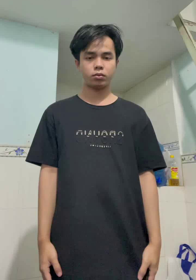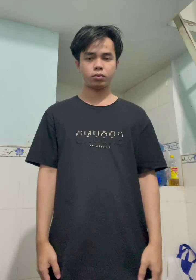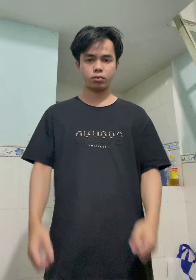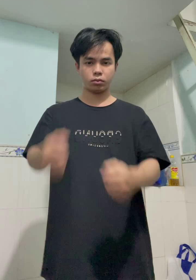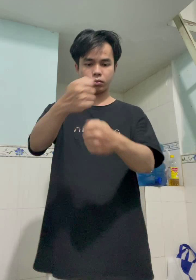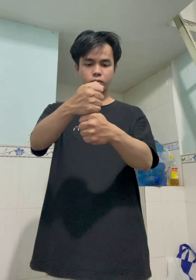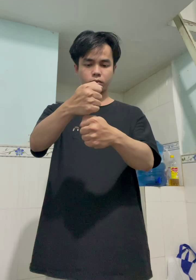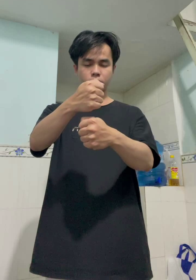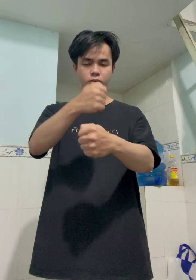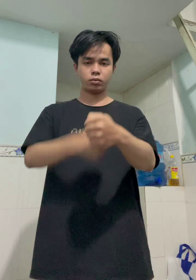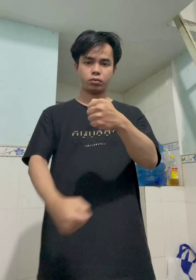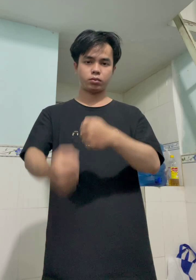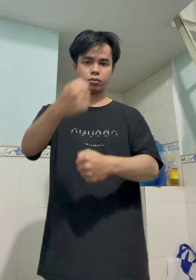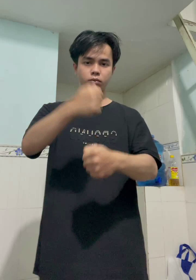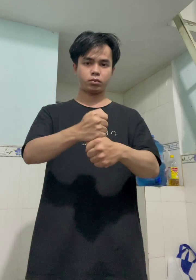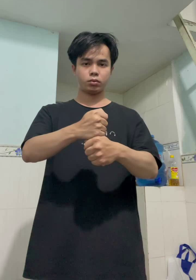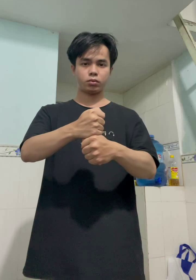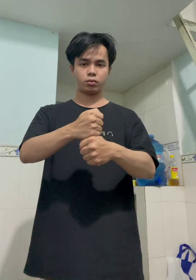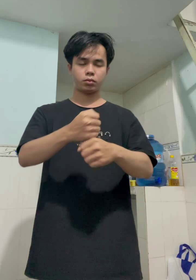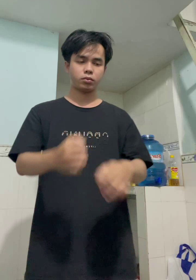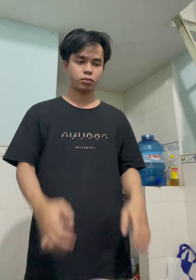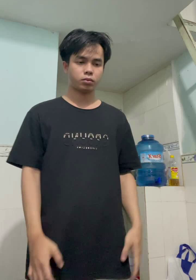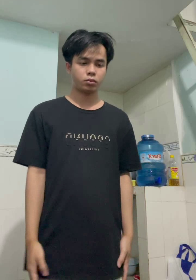nam